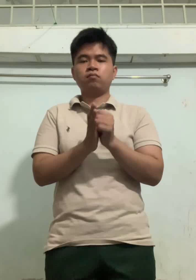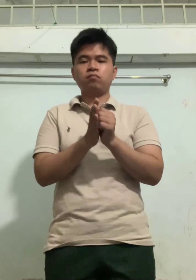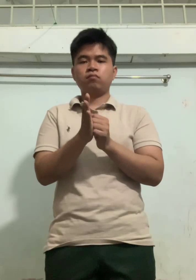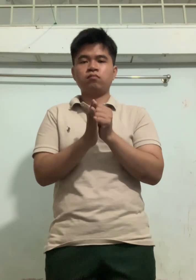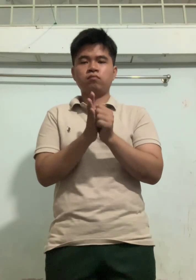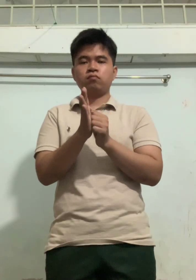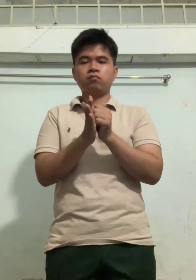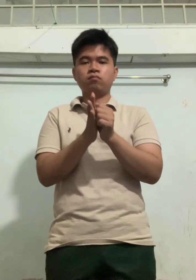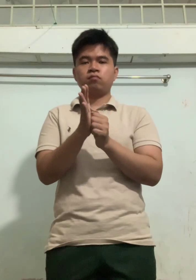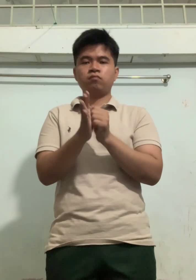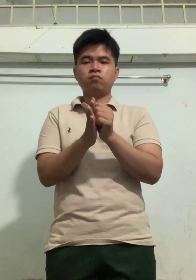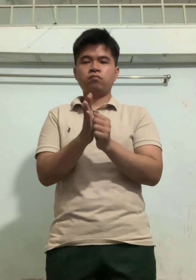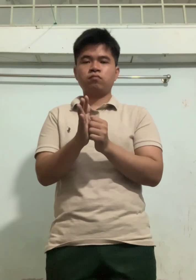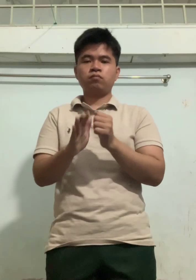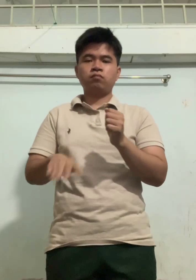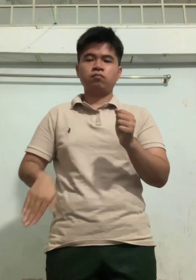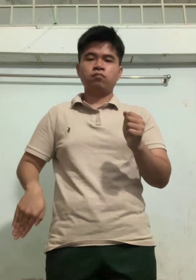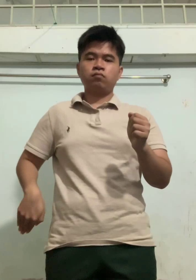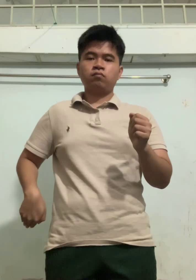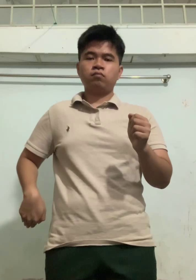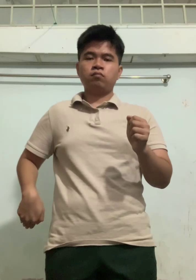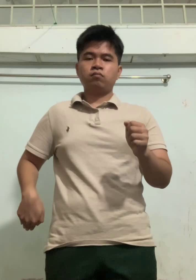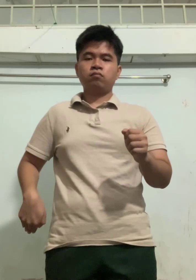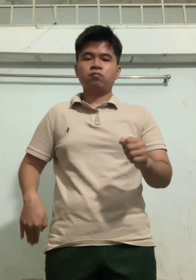thang sau